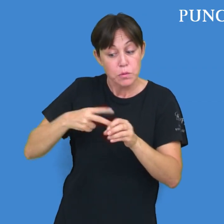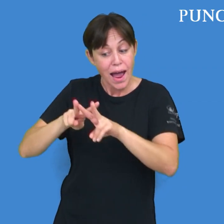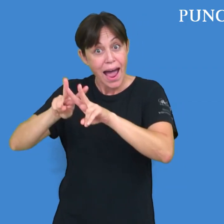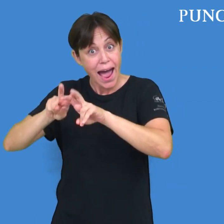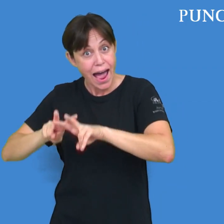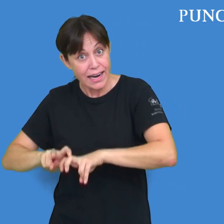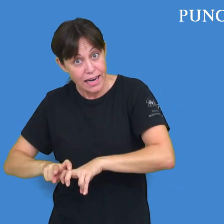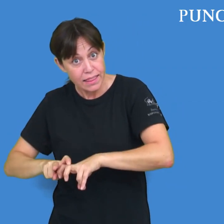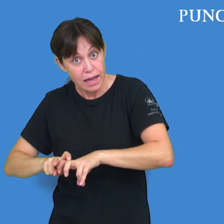revisar